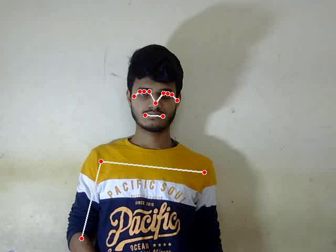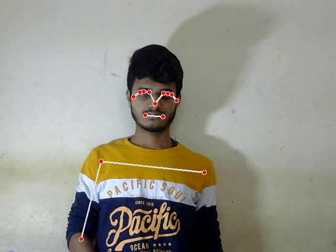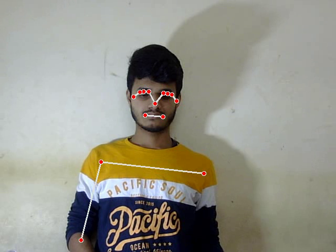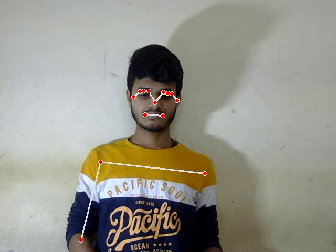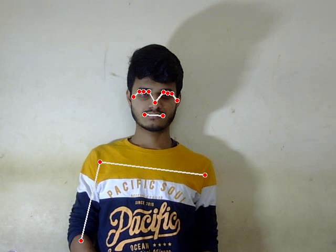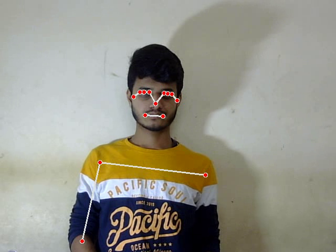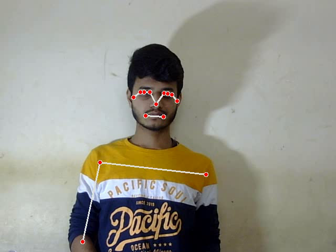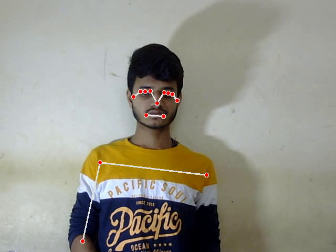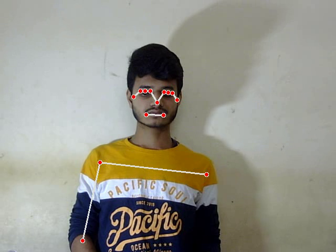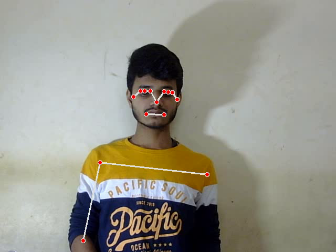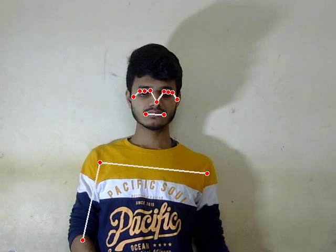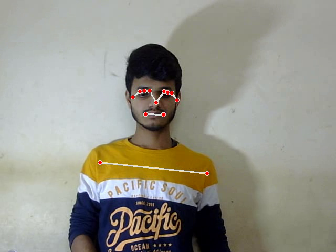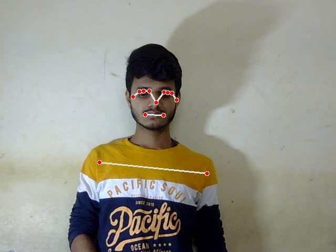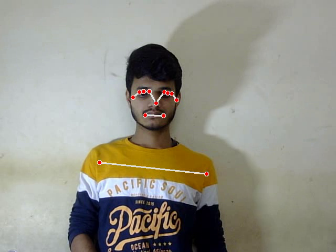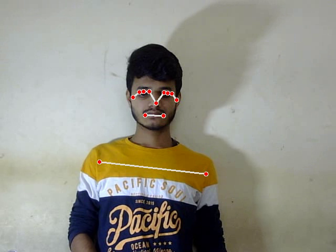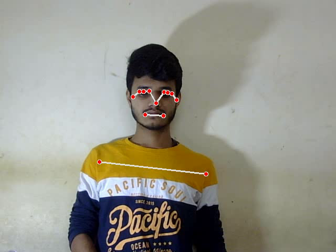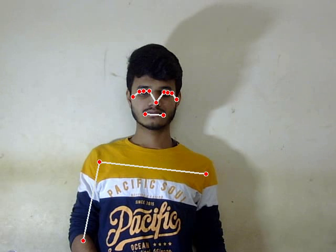good